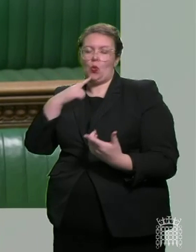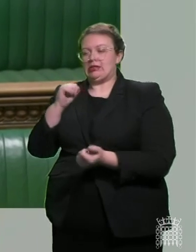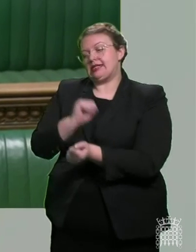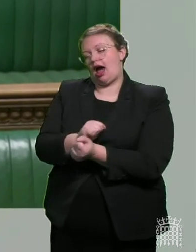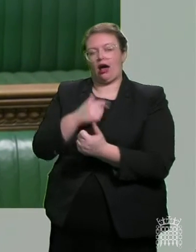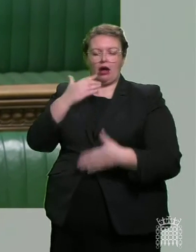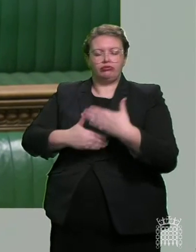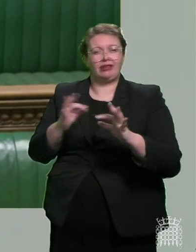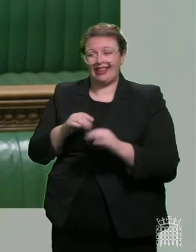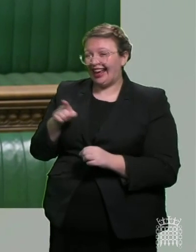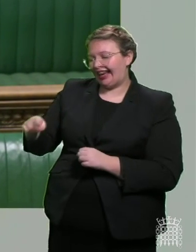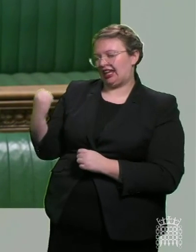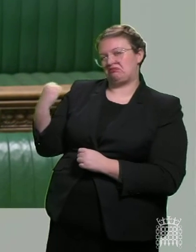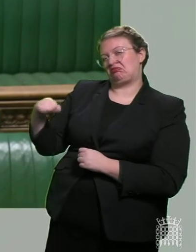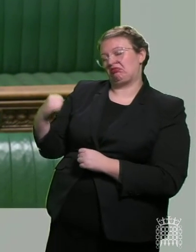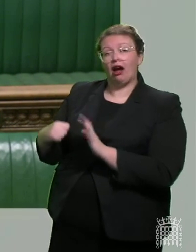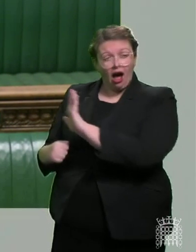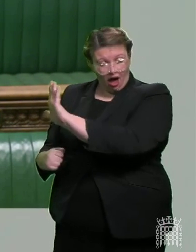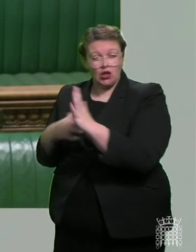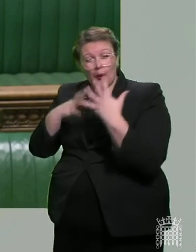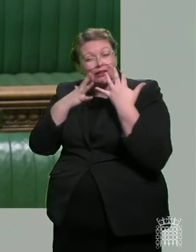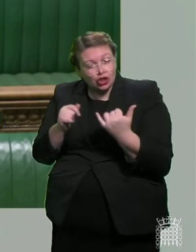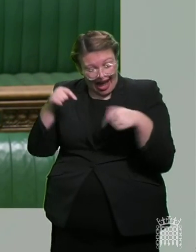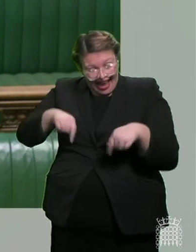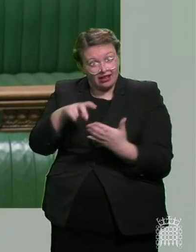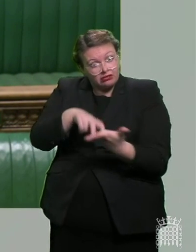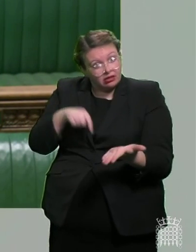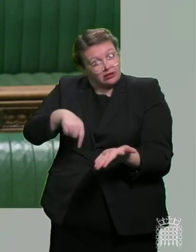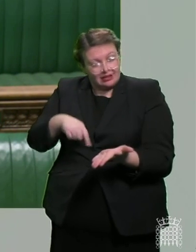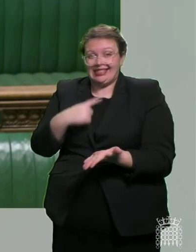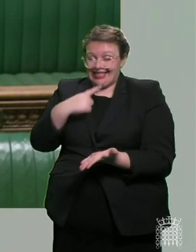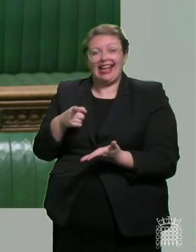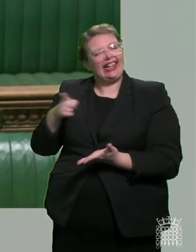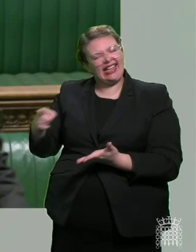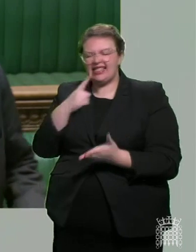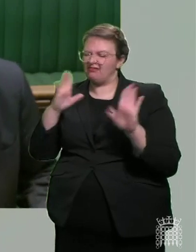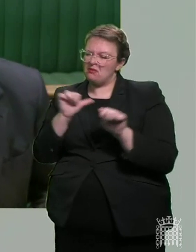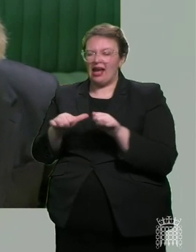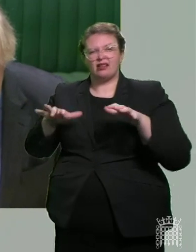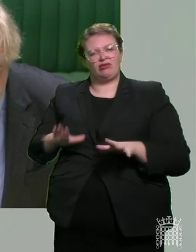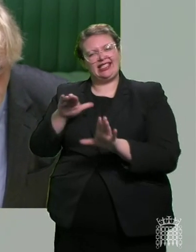Everybody knows there are exceptions whatever the quarantine regime.